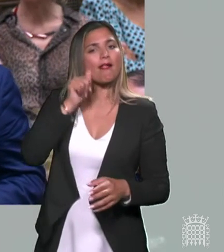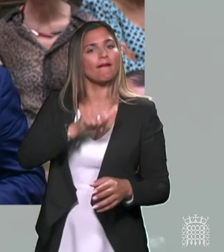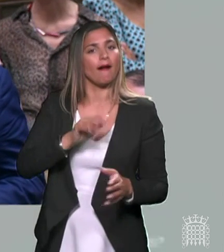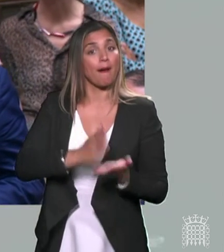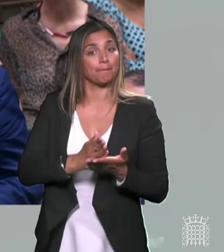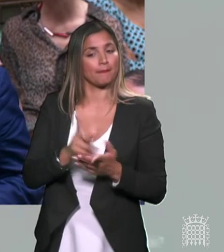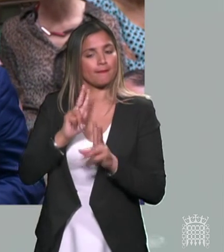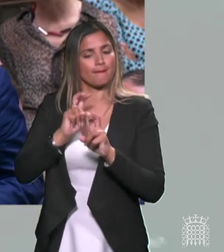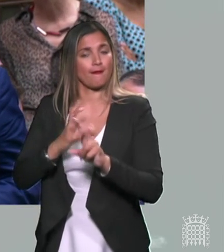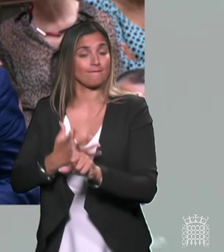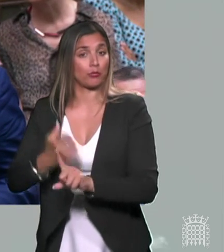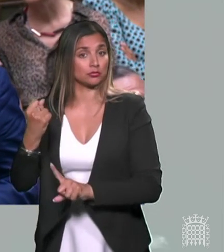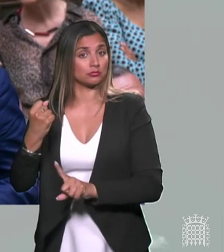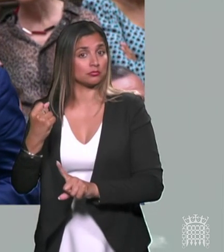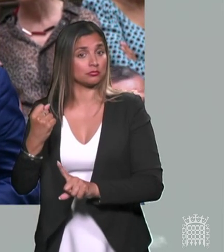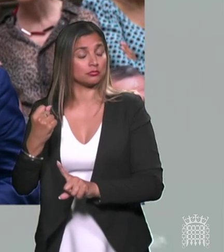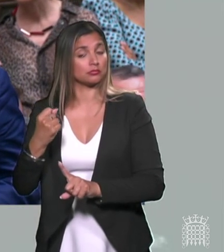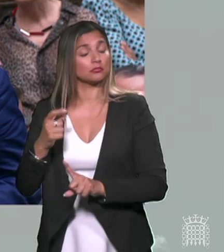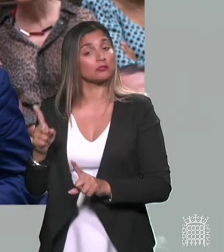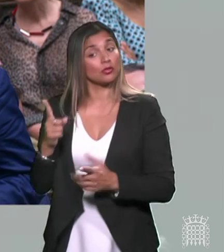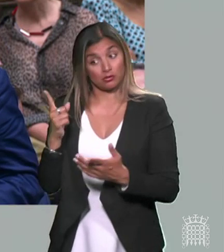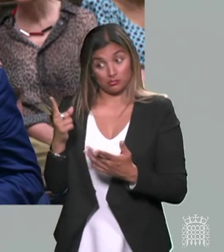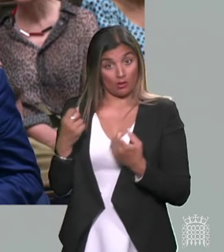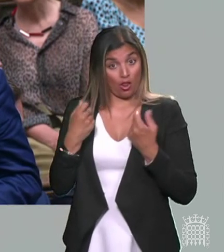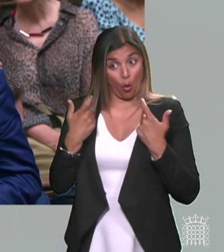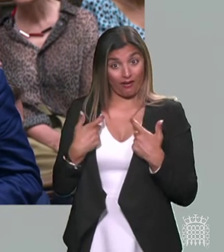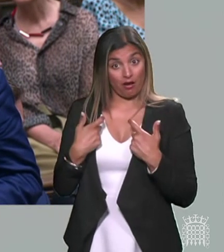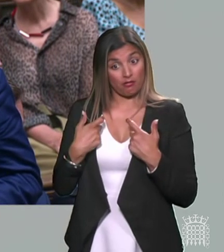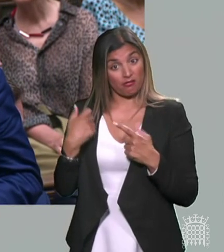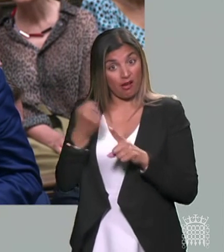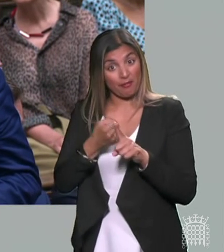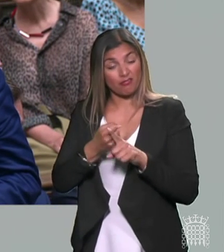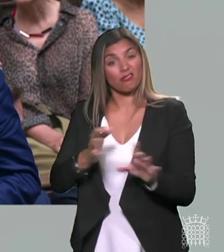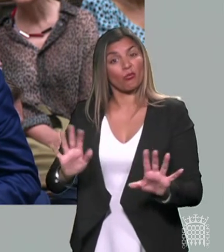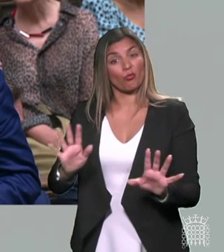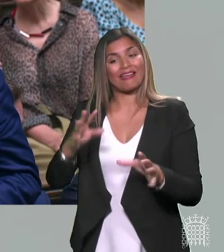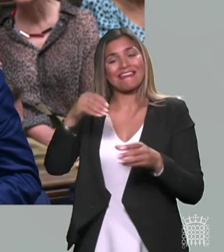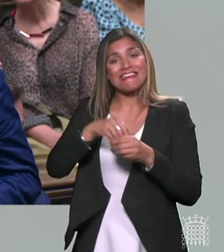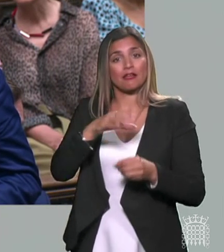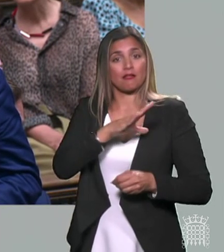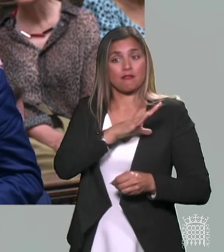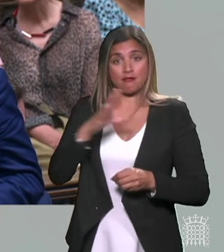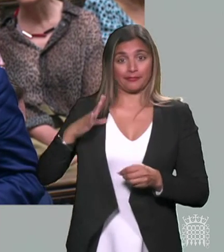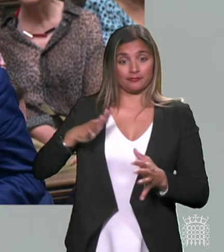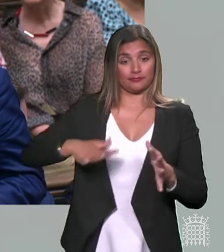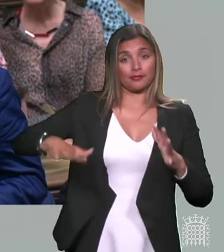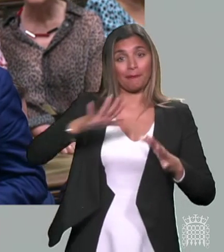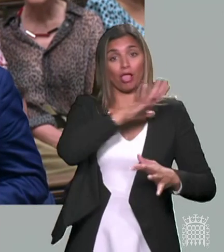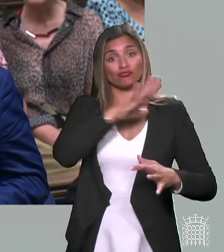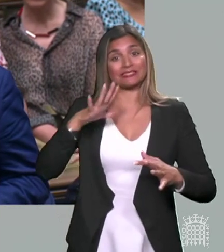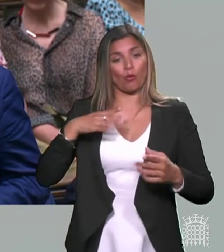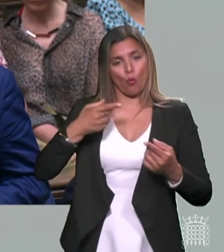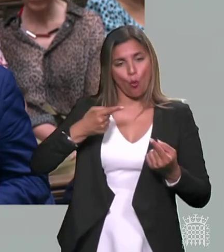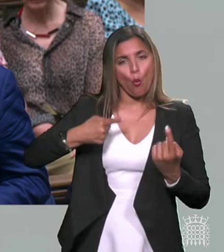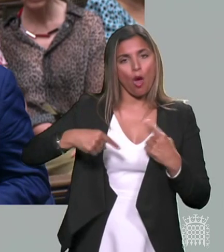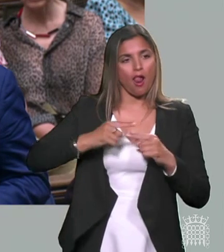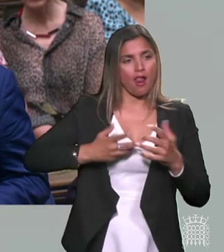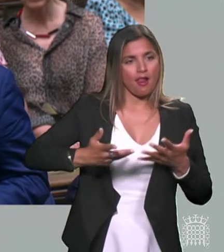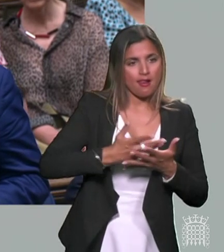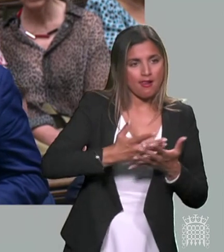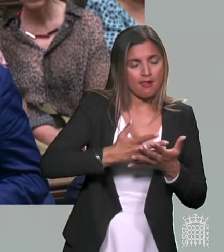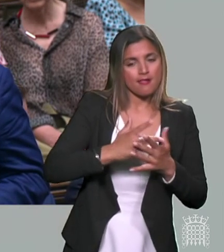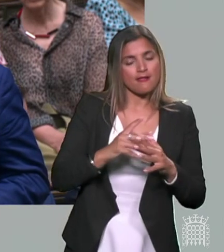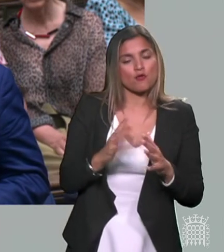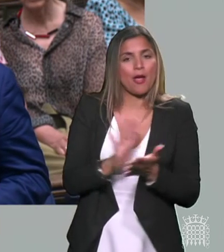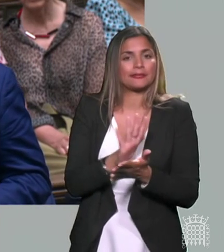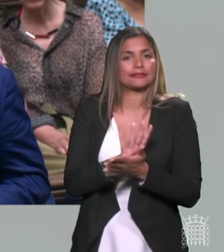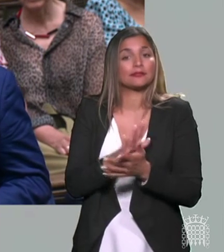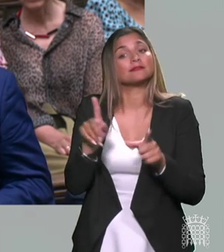These are not vexatious claims from campaigning lawyers; they come from within the armed forces, and from our allies in Australia.